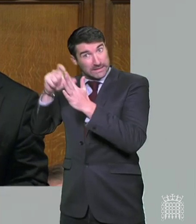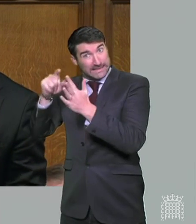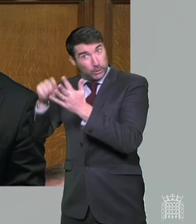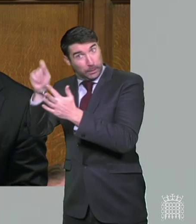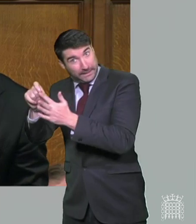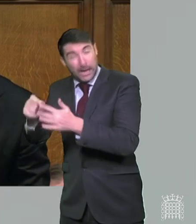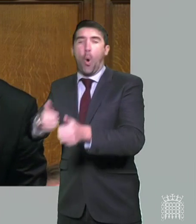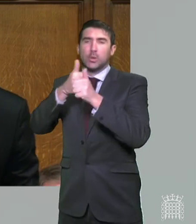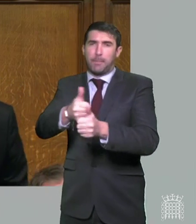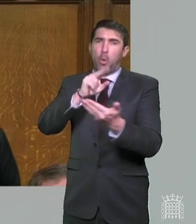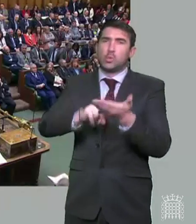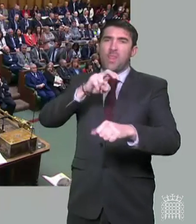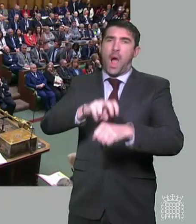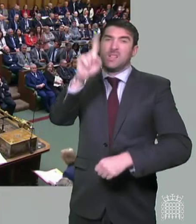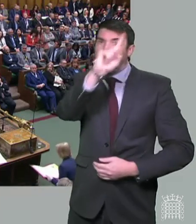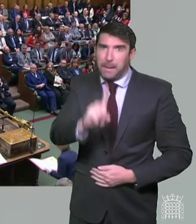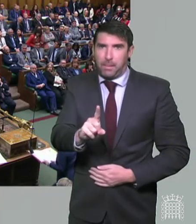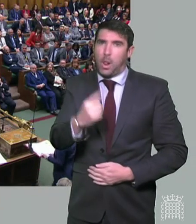So whose side is she on?